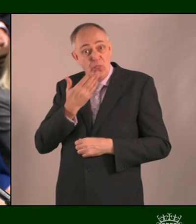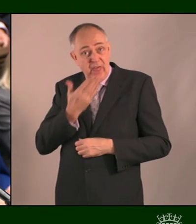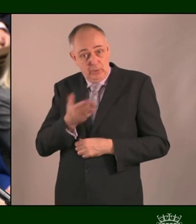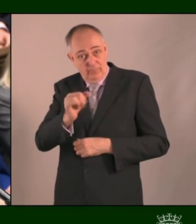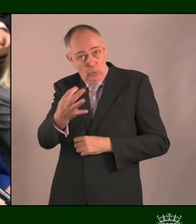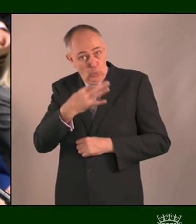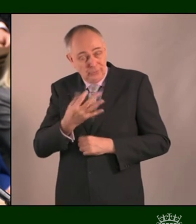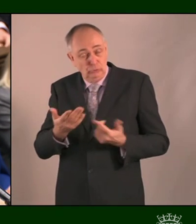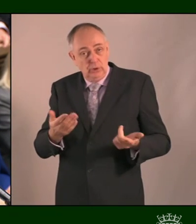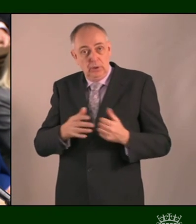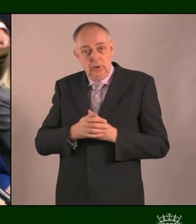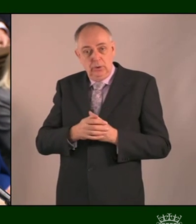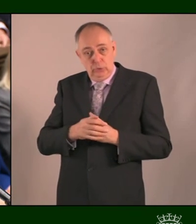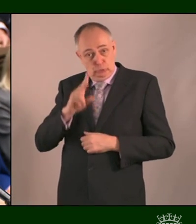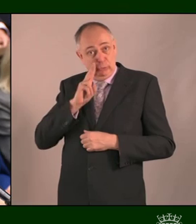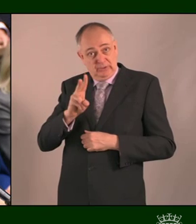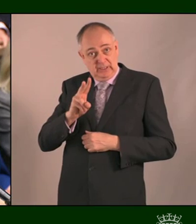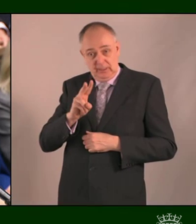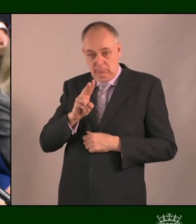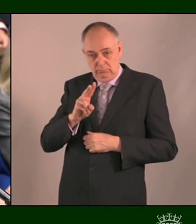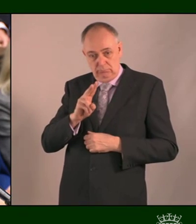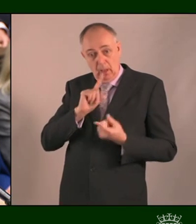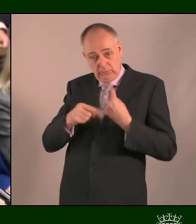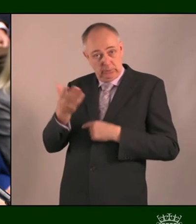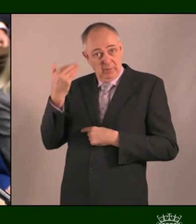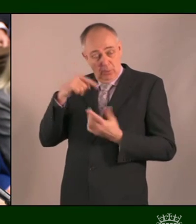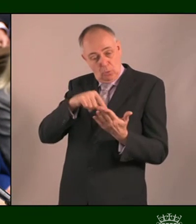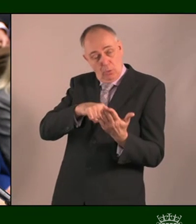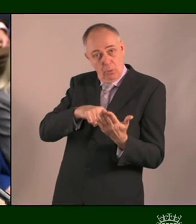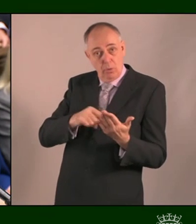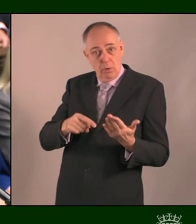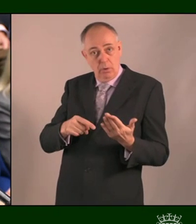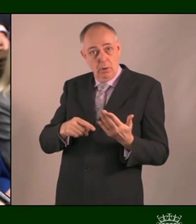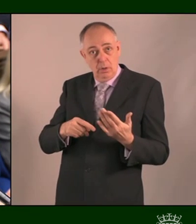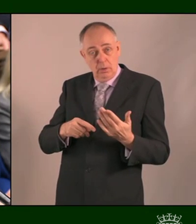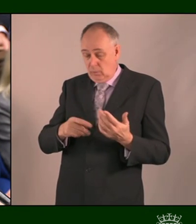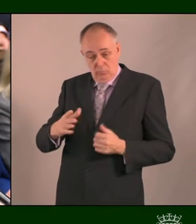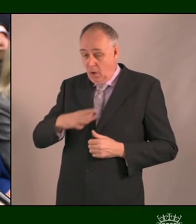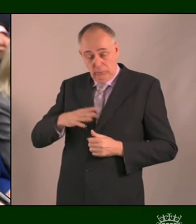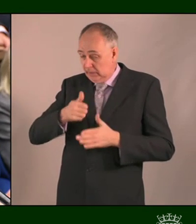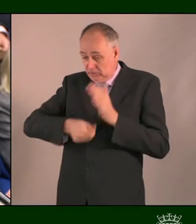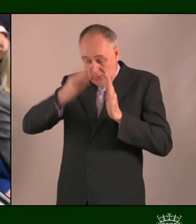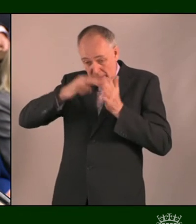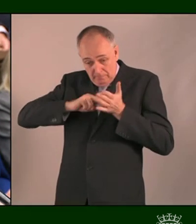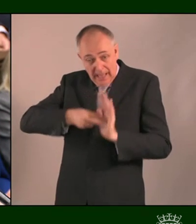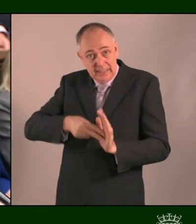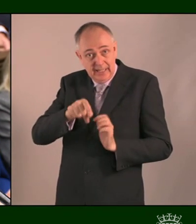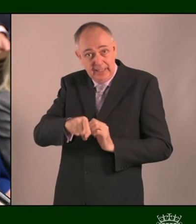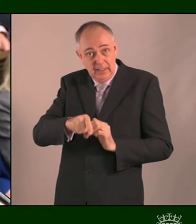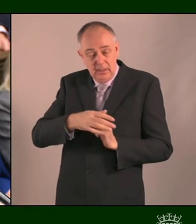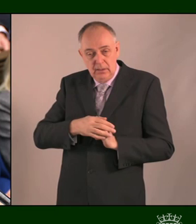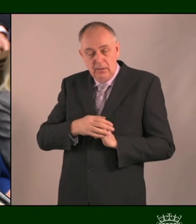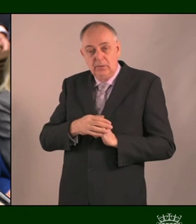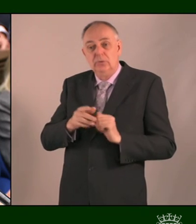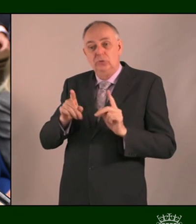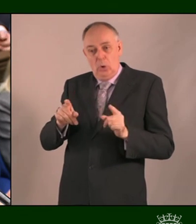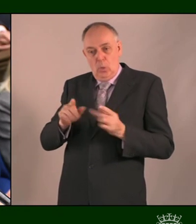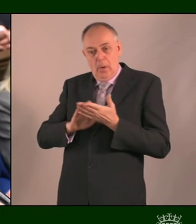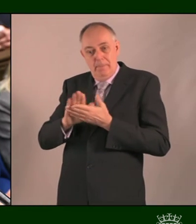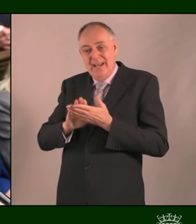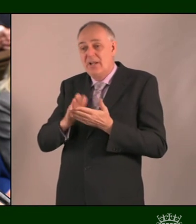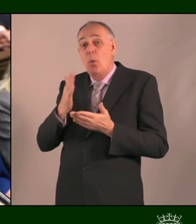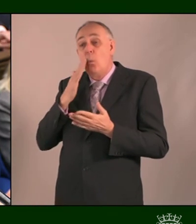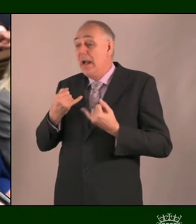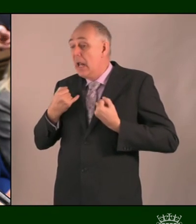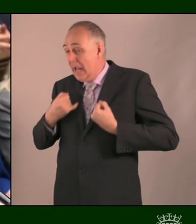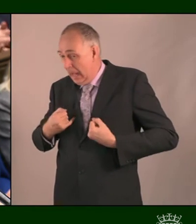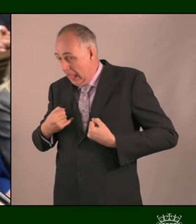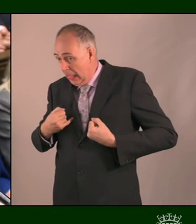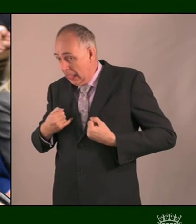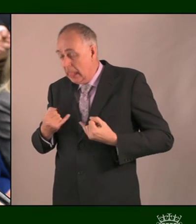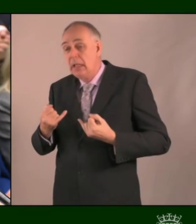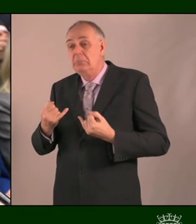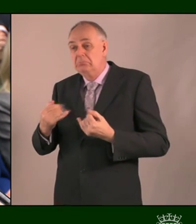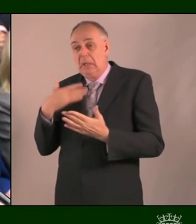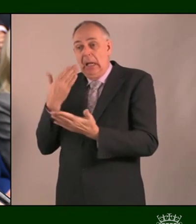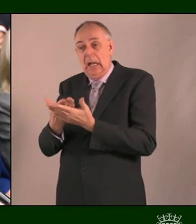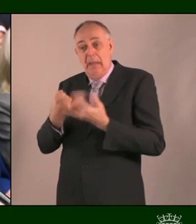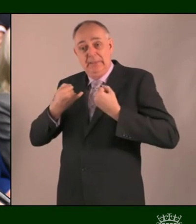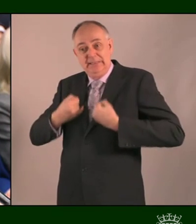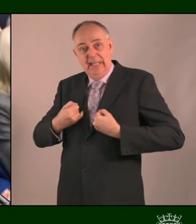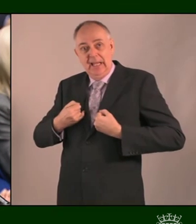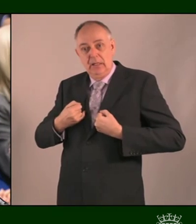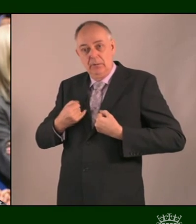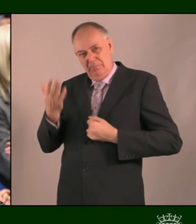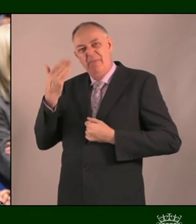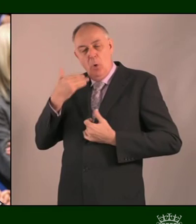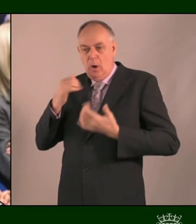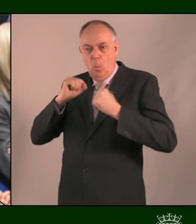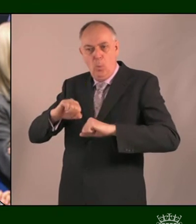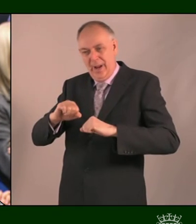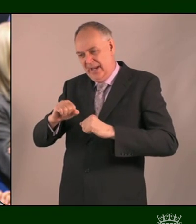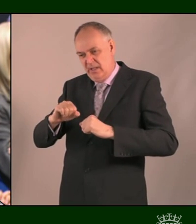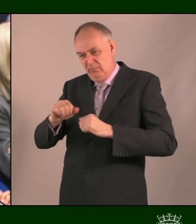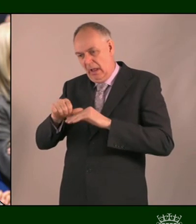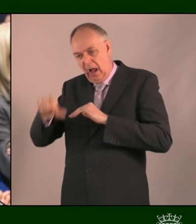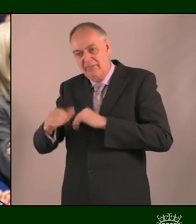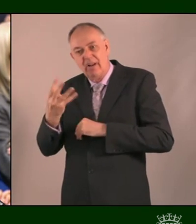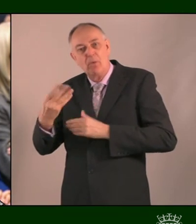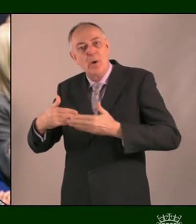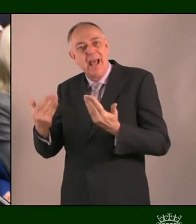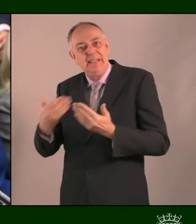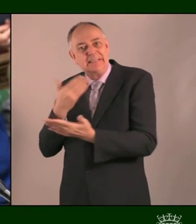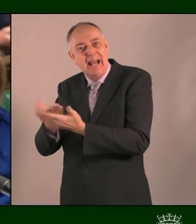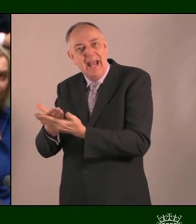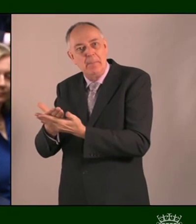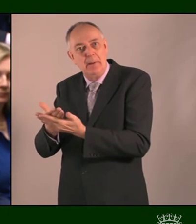He will have seen from my earlier answer that what we are indeed doing is advancing the day, on a temporary basis, on which people are eligible for statutory sick pay from the fourth day to the first day.